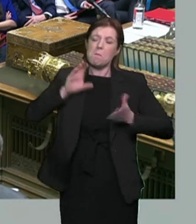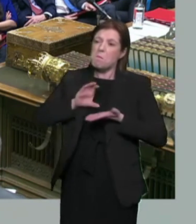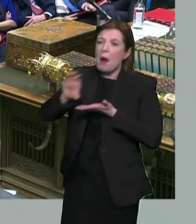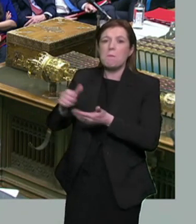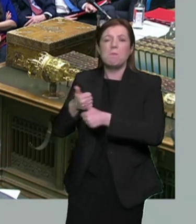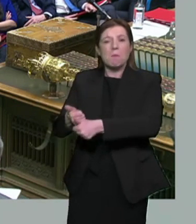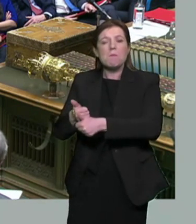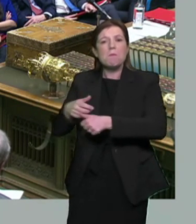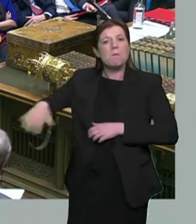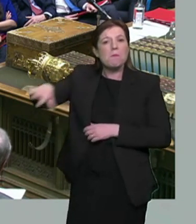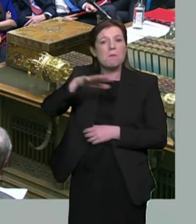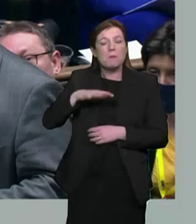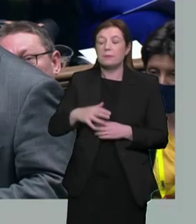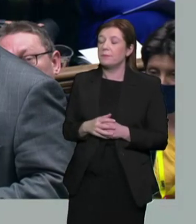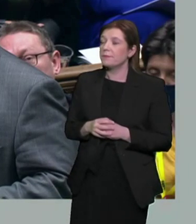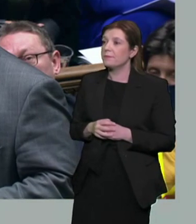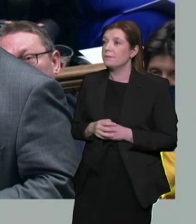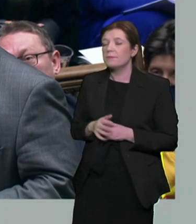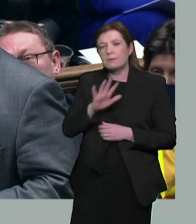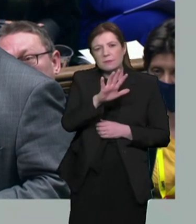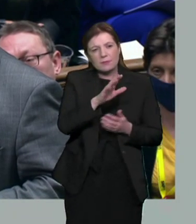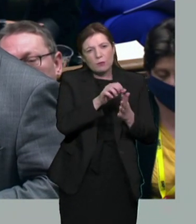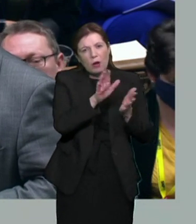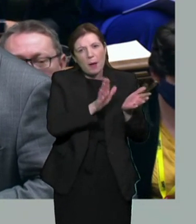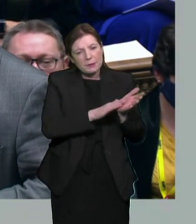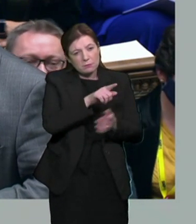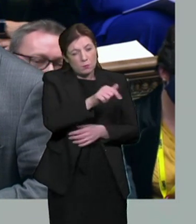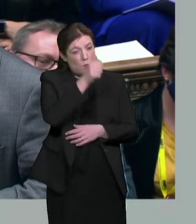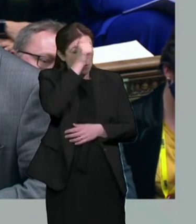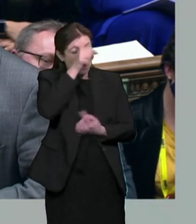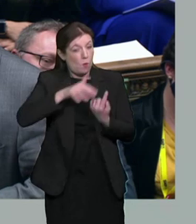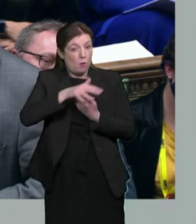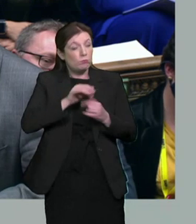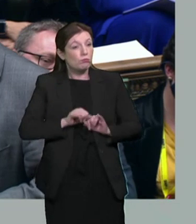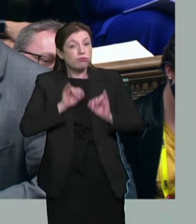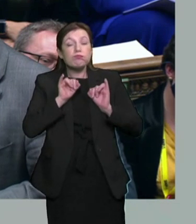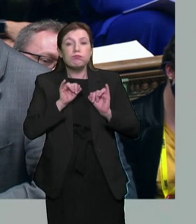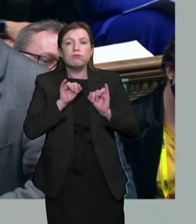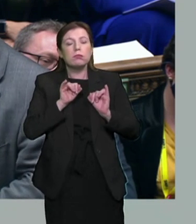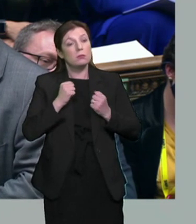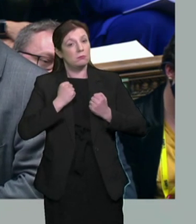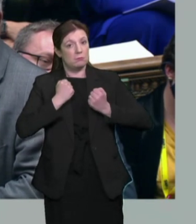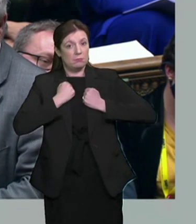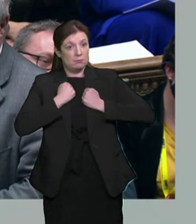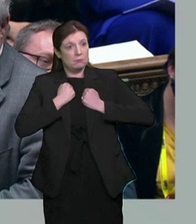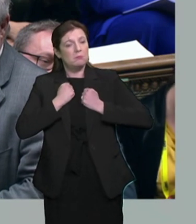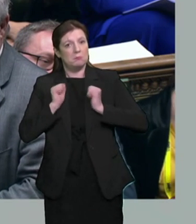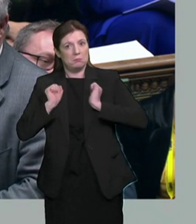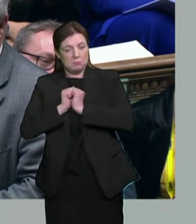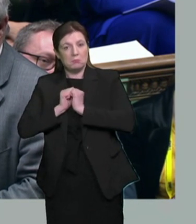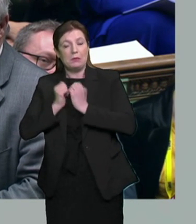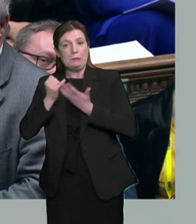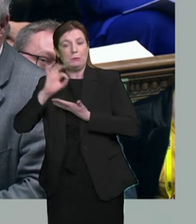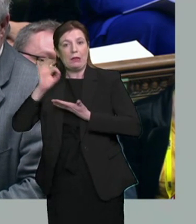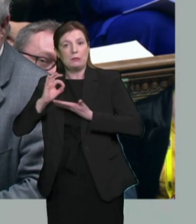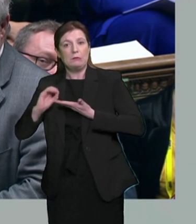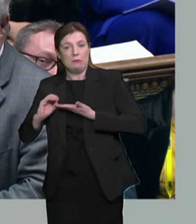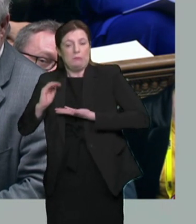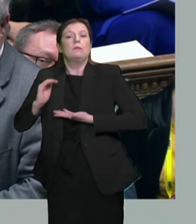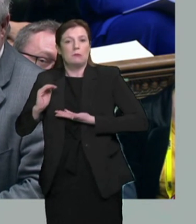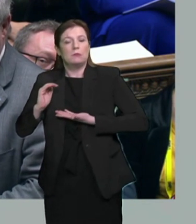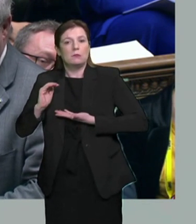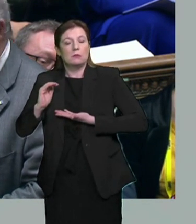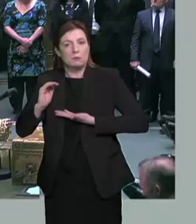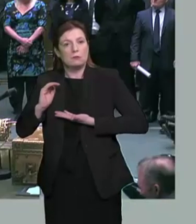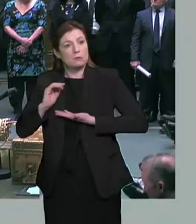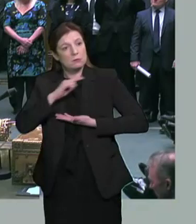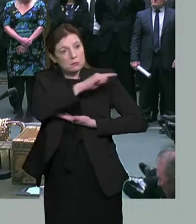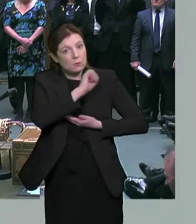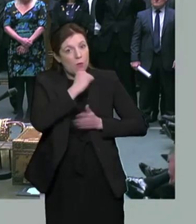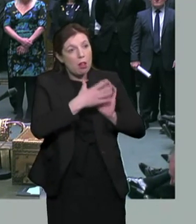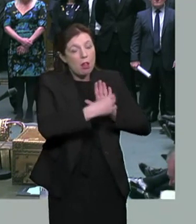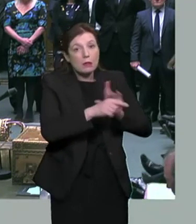So this is a very simple question for the Prime Minister: if he truly understands that this is an emergency, will he match the Scottish Government’s commitment and lift all benefits by 6%?